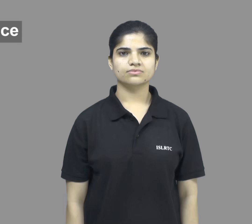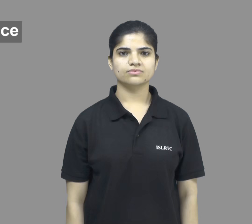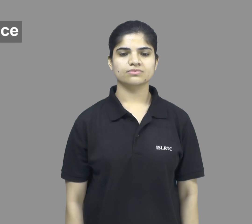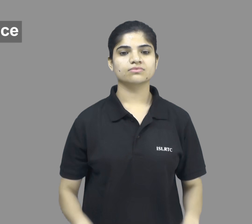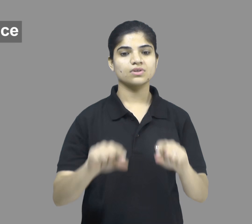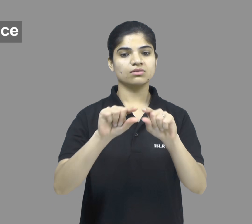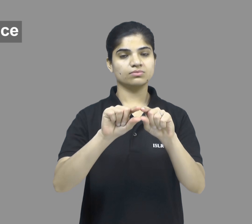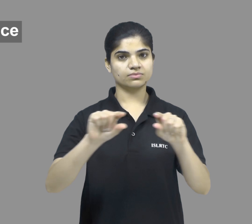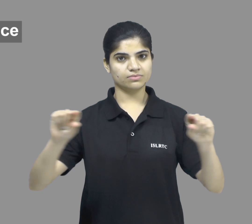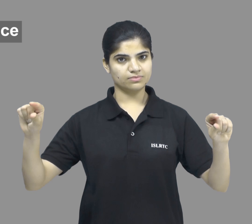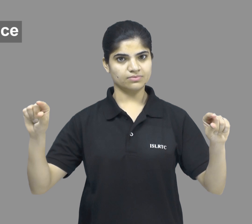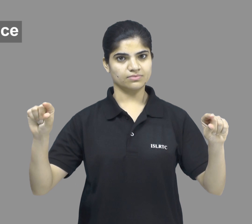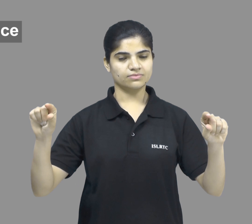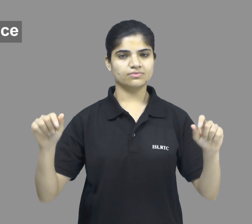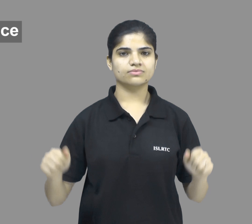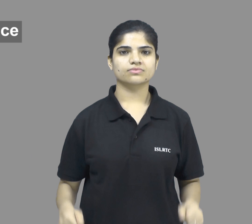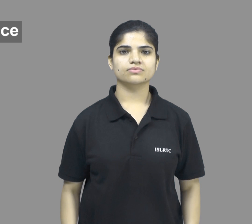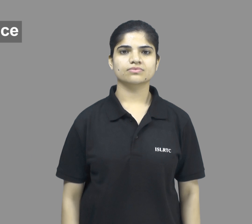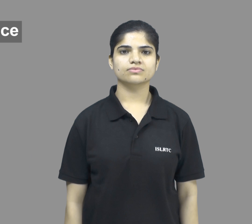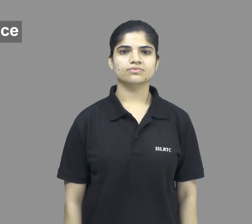Sentence